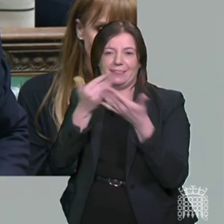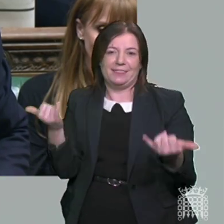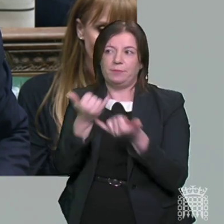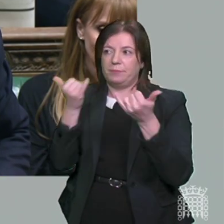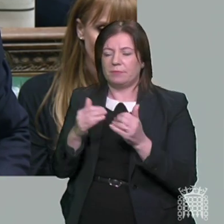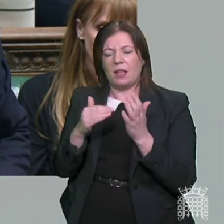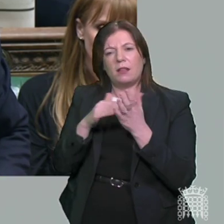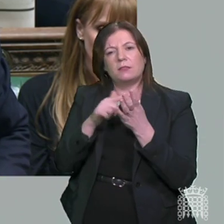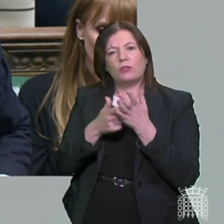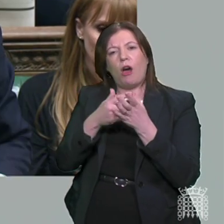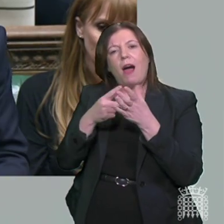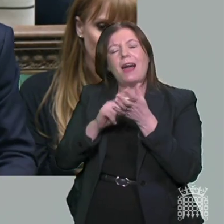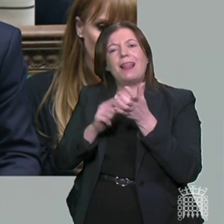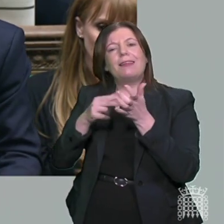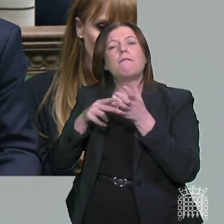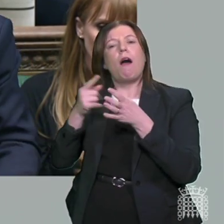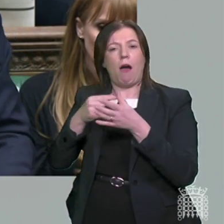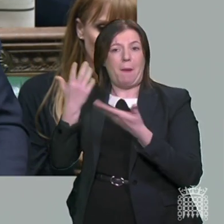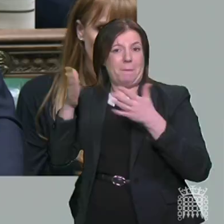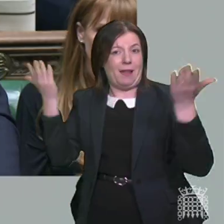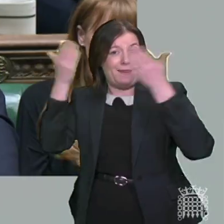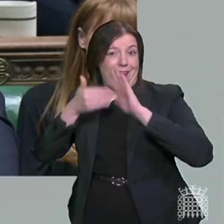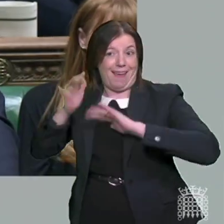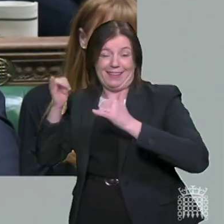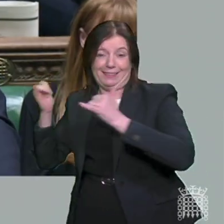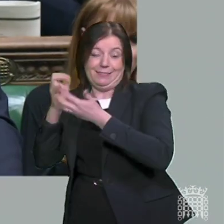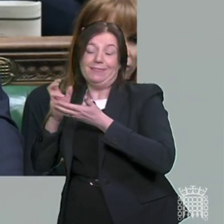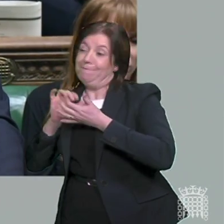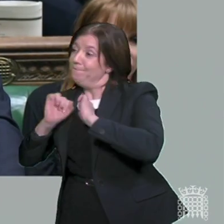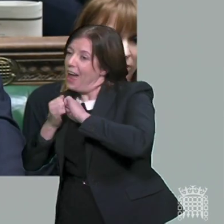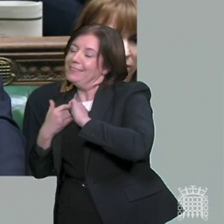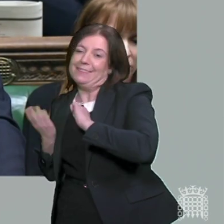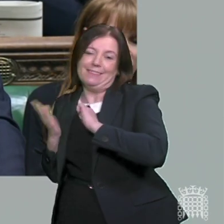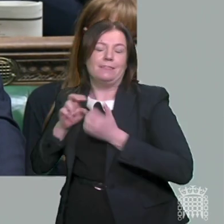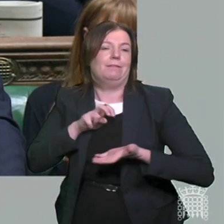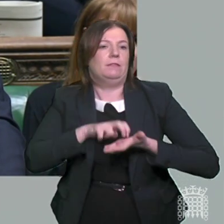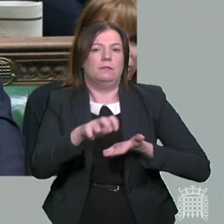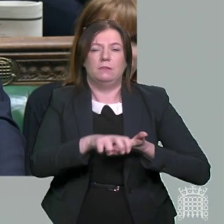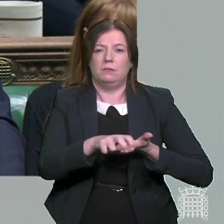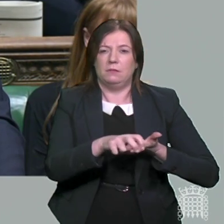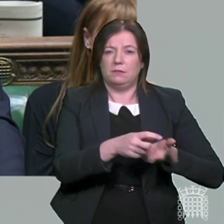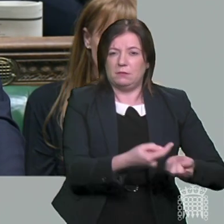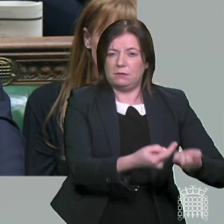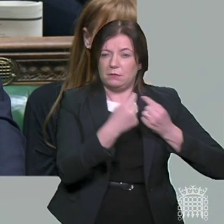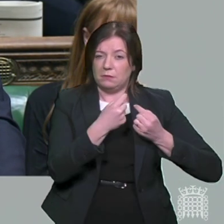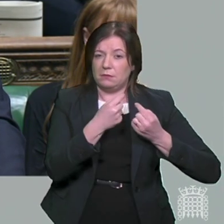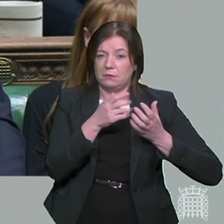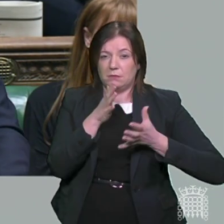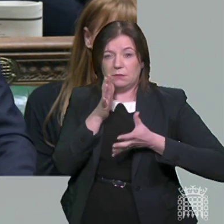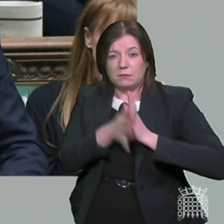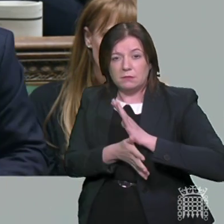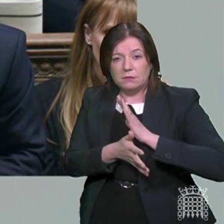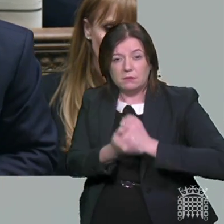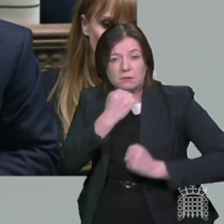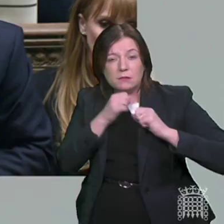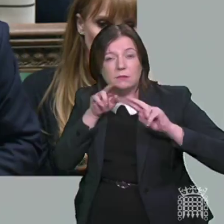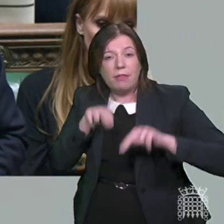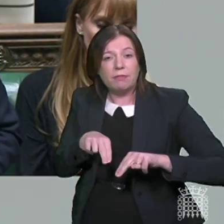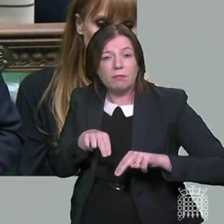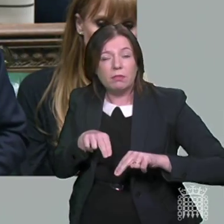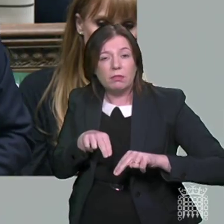Zara Aleena was walking home from a night out with her friends when she was savagely attacked, assaulted and beaten to death.